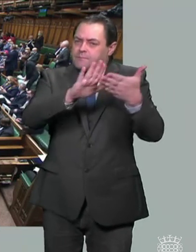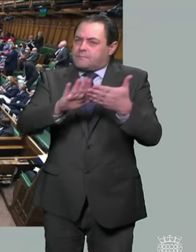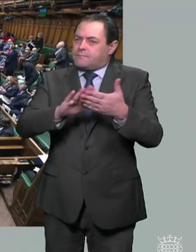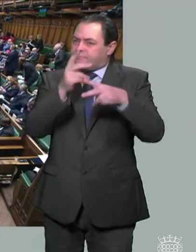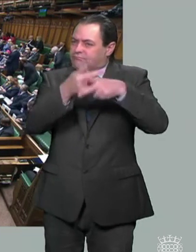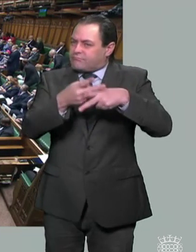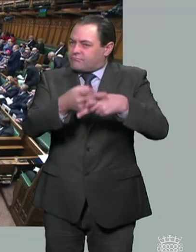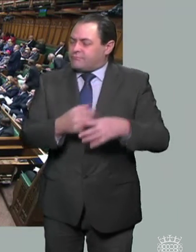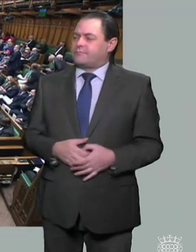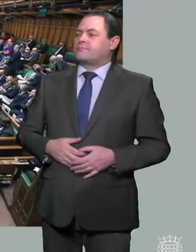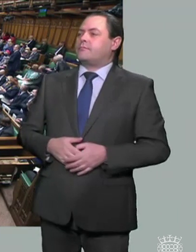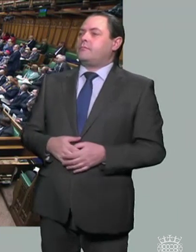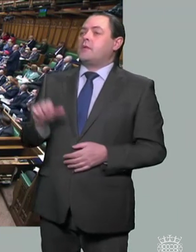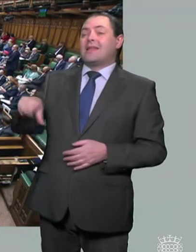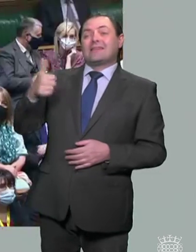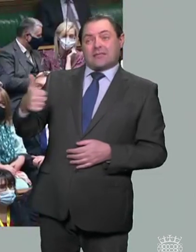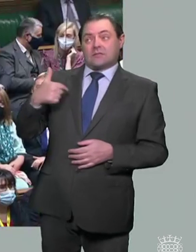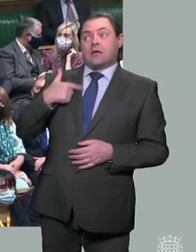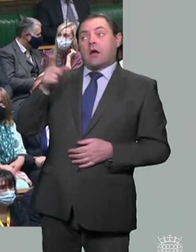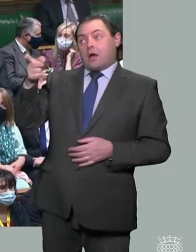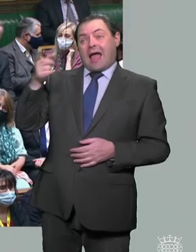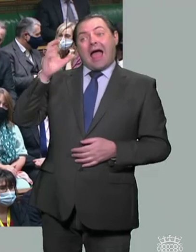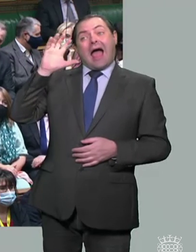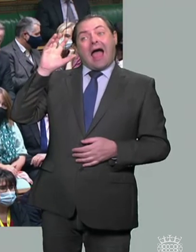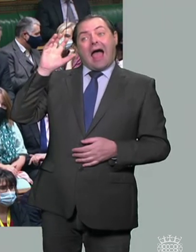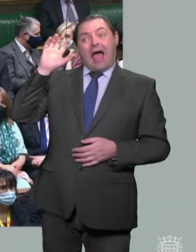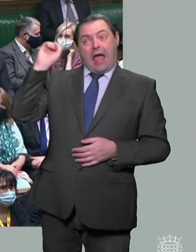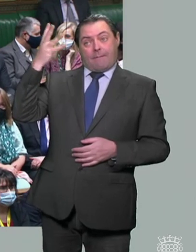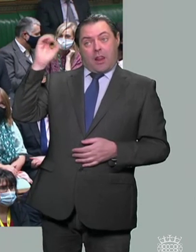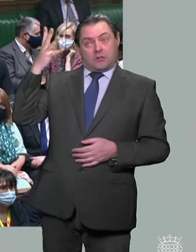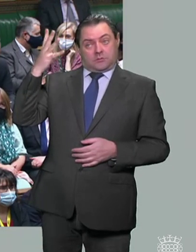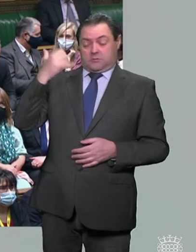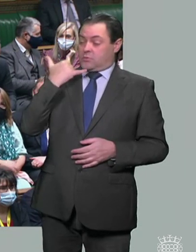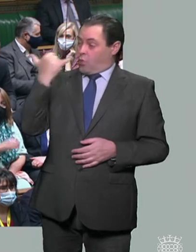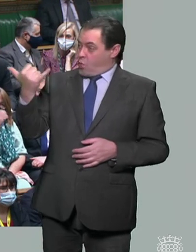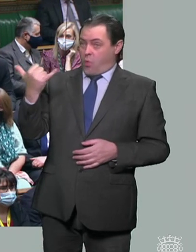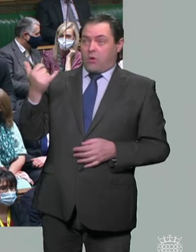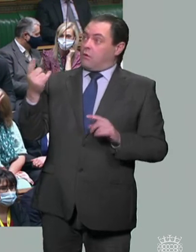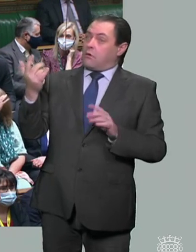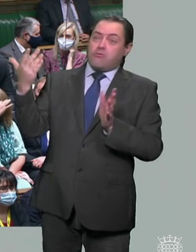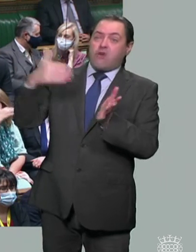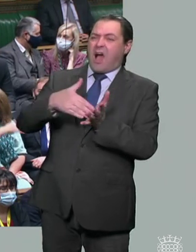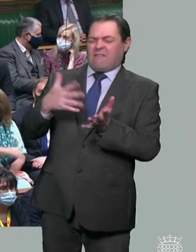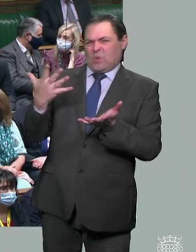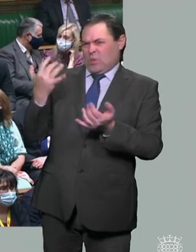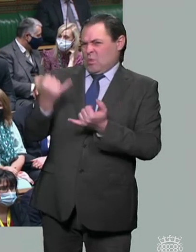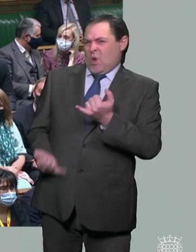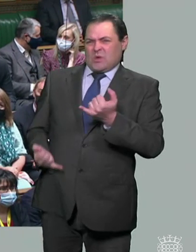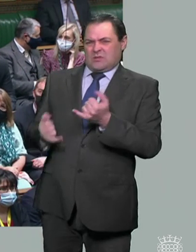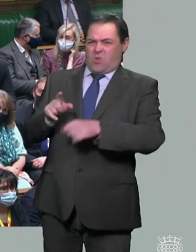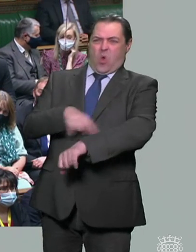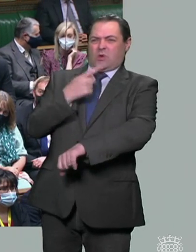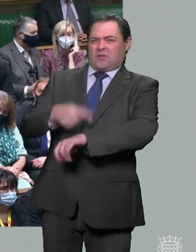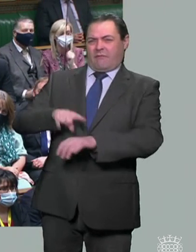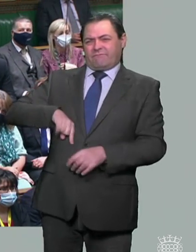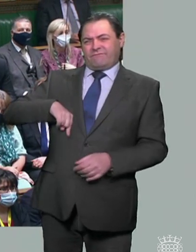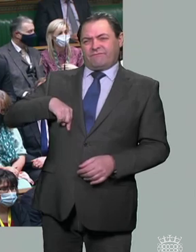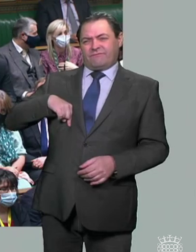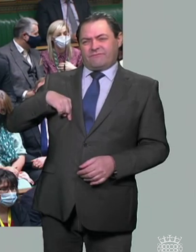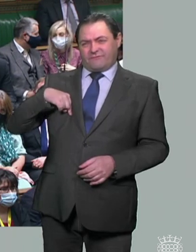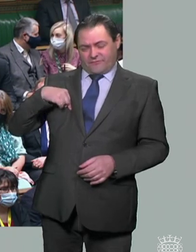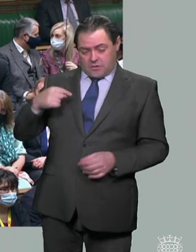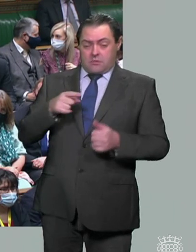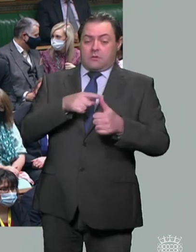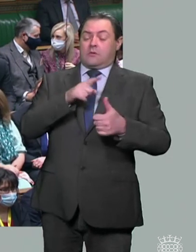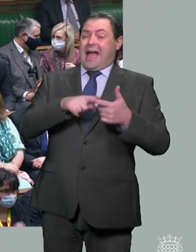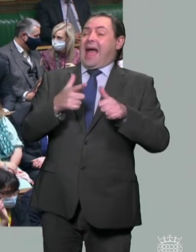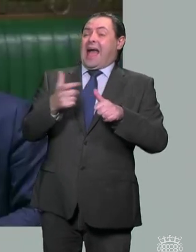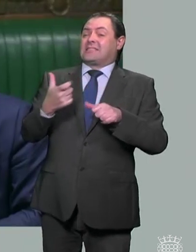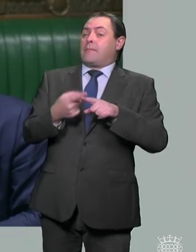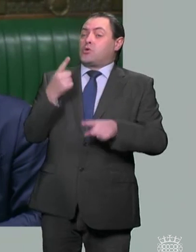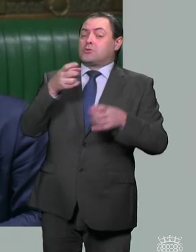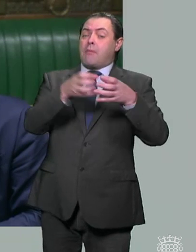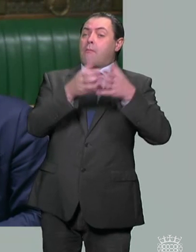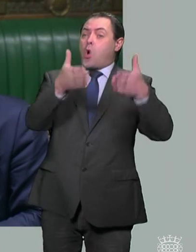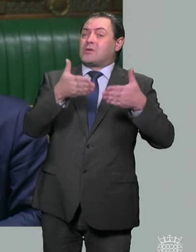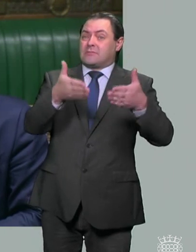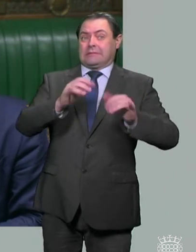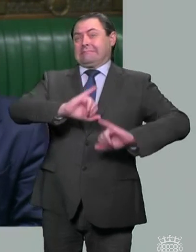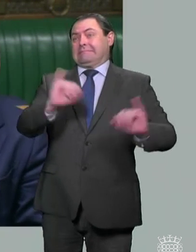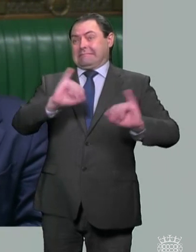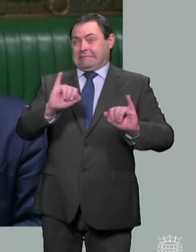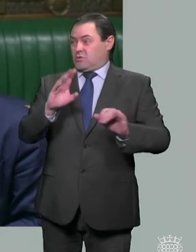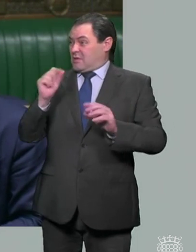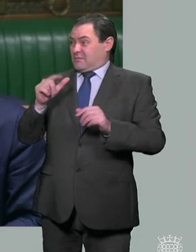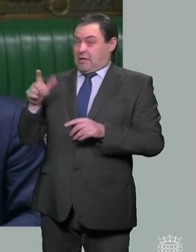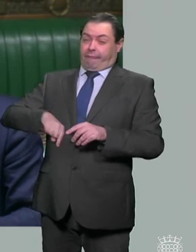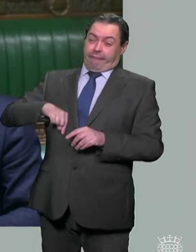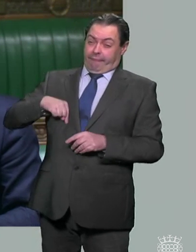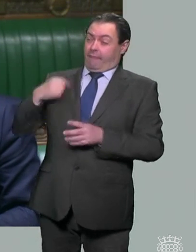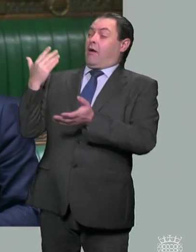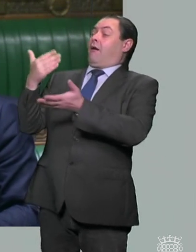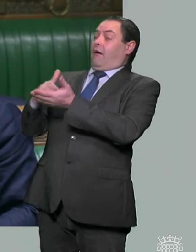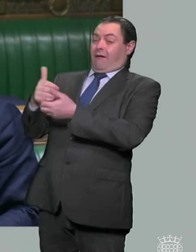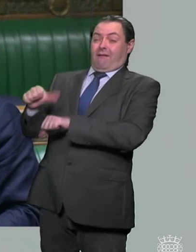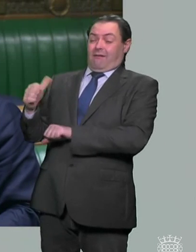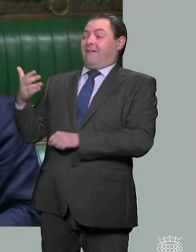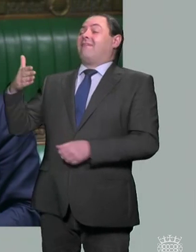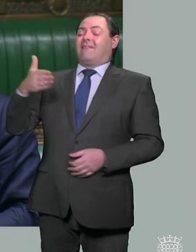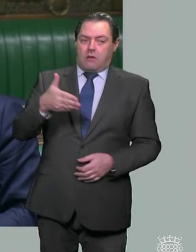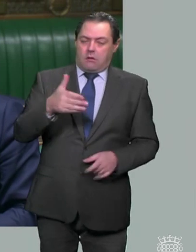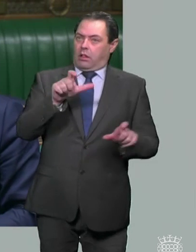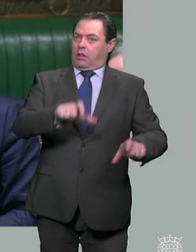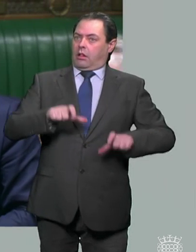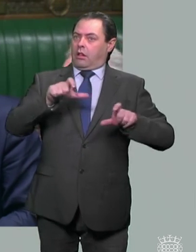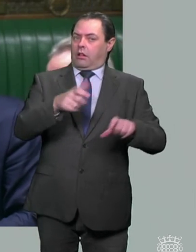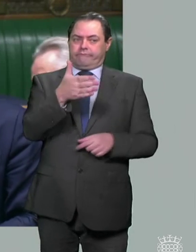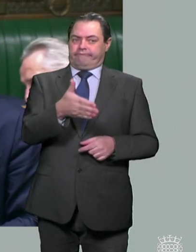Ambulance response times are now the worst ever, people are waiting for ambulances longer than ever, and with A&Es in crisis, patients are stuck in ambulances outside hospital longer than ever.